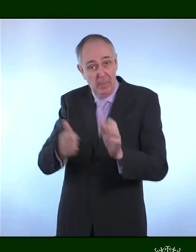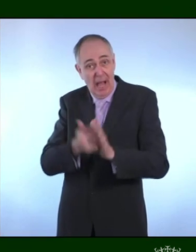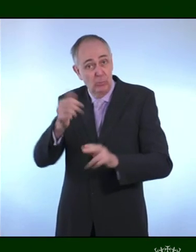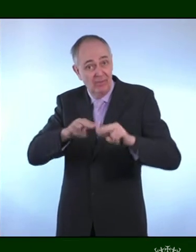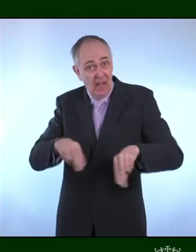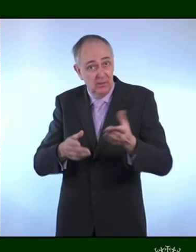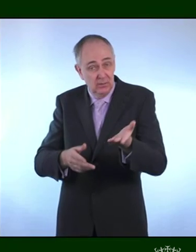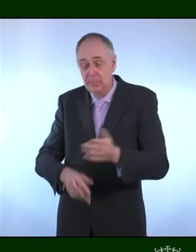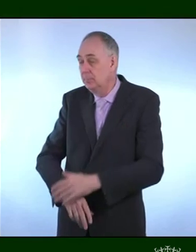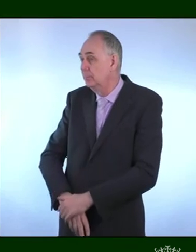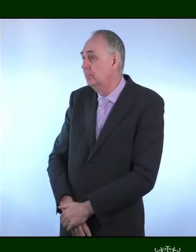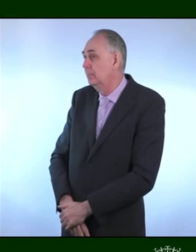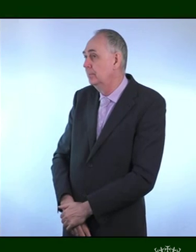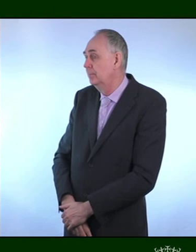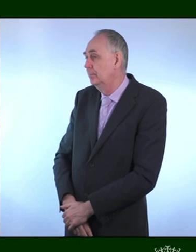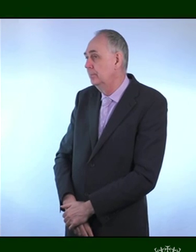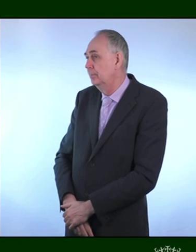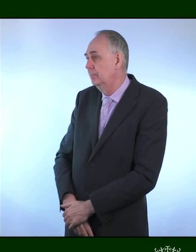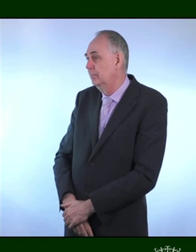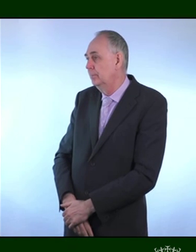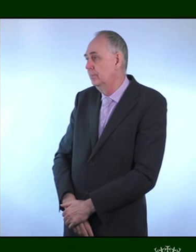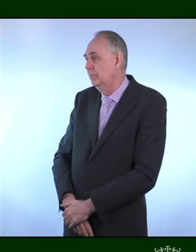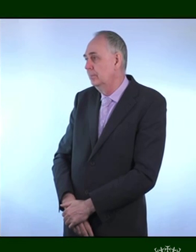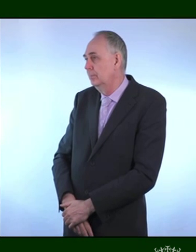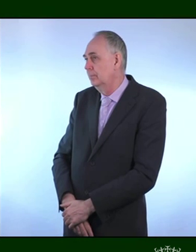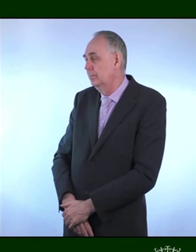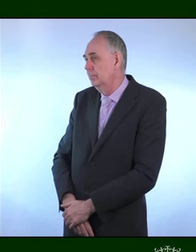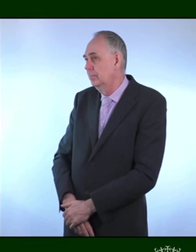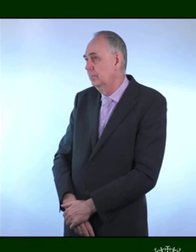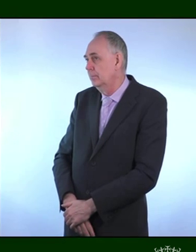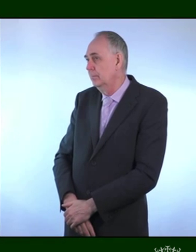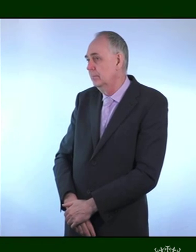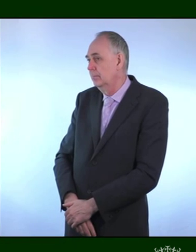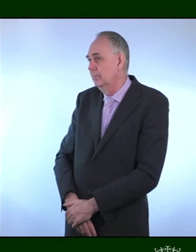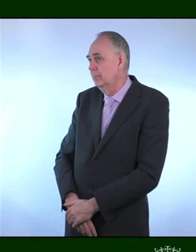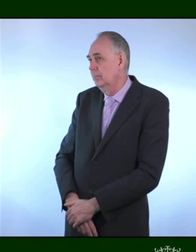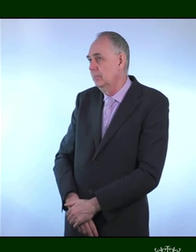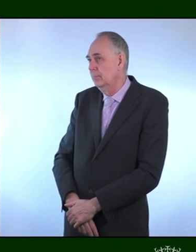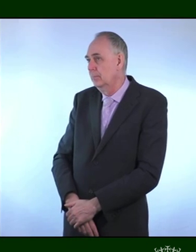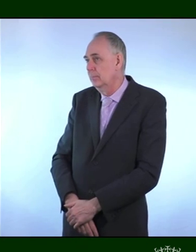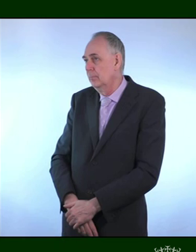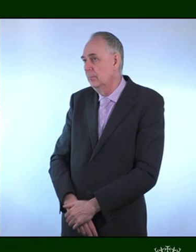Yes, indeed. I want to repeat what we are doing—the sense and the thrust of it.